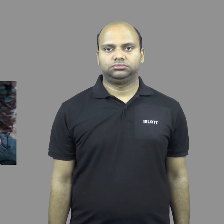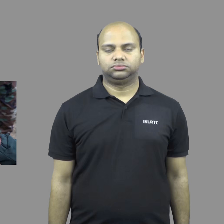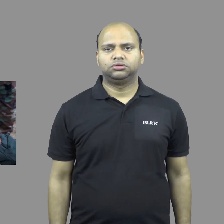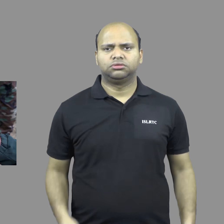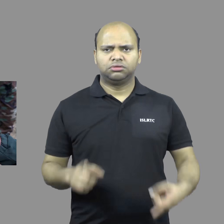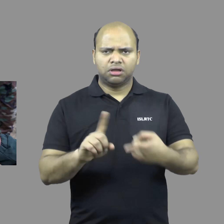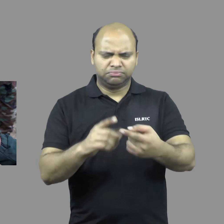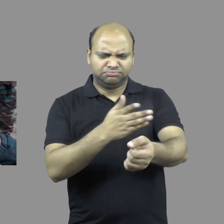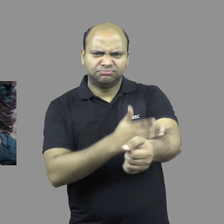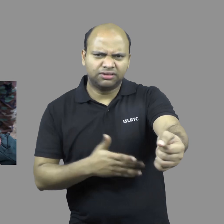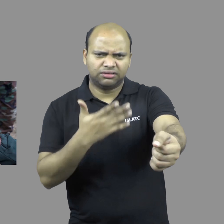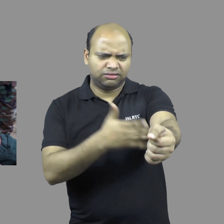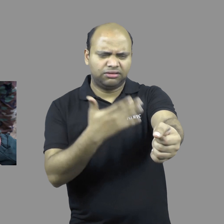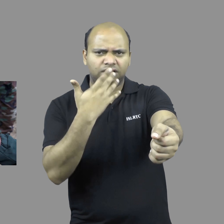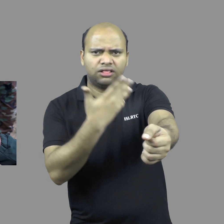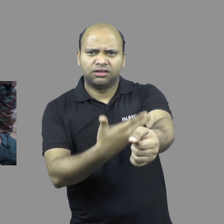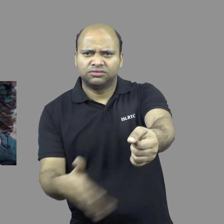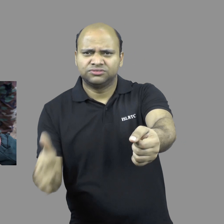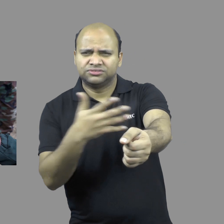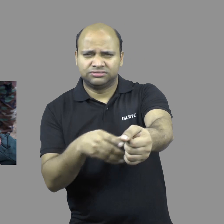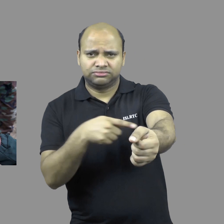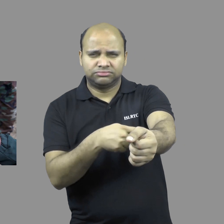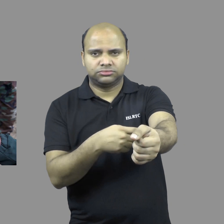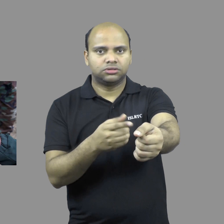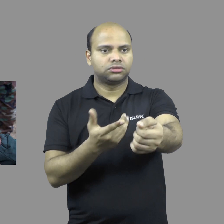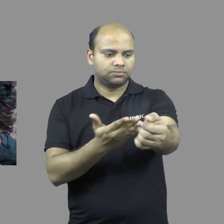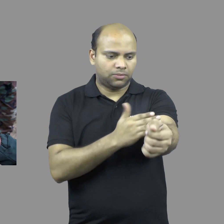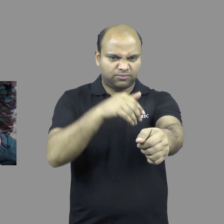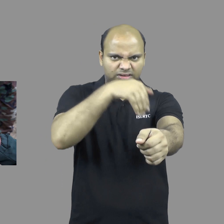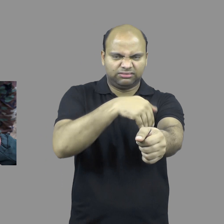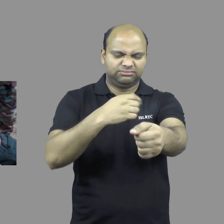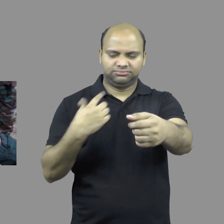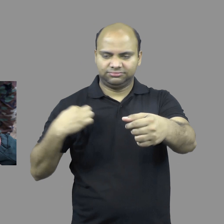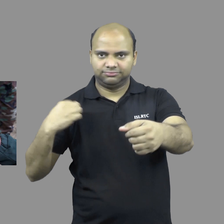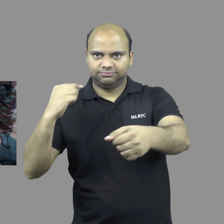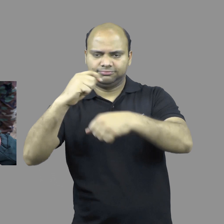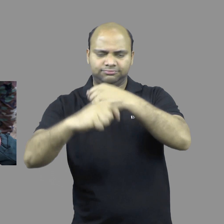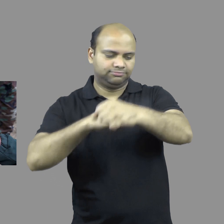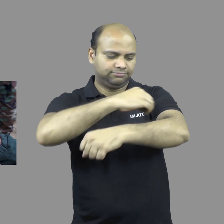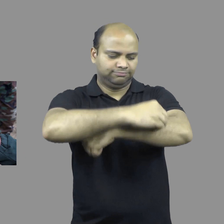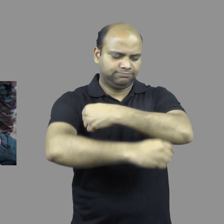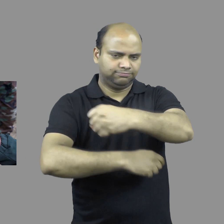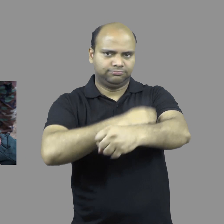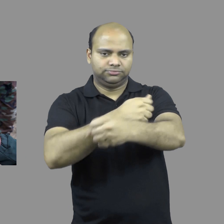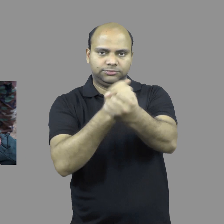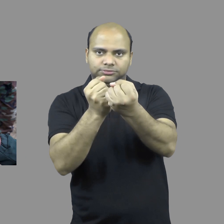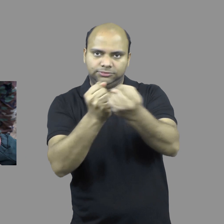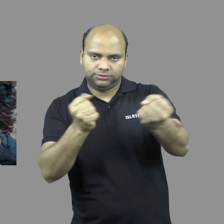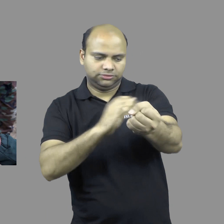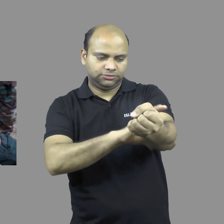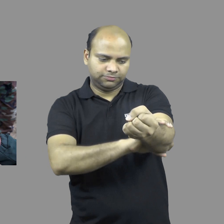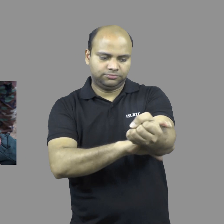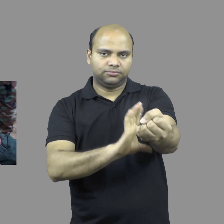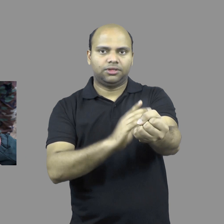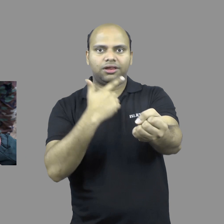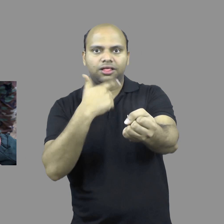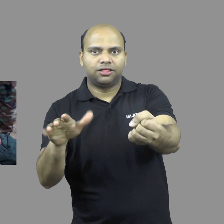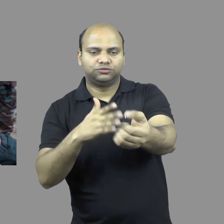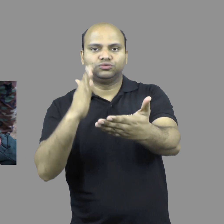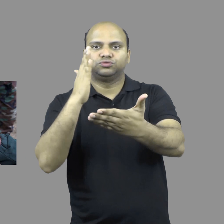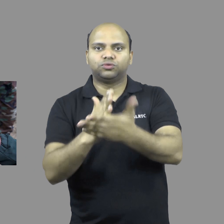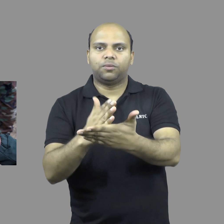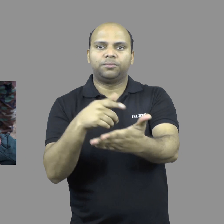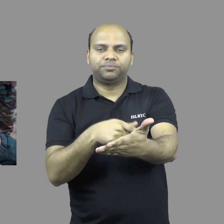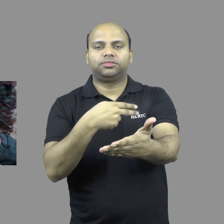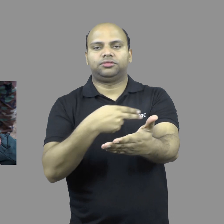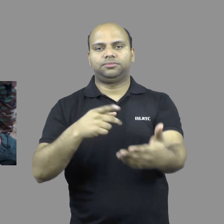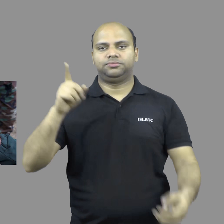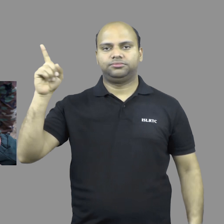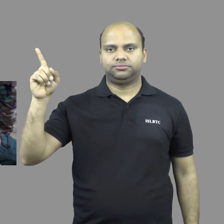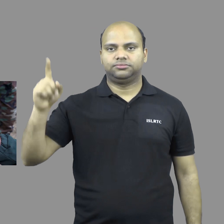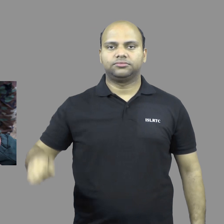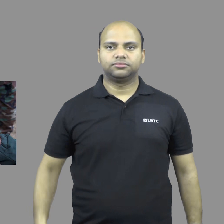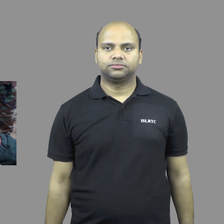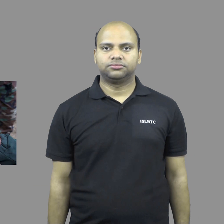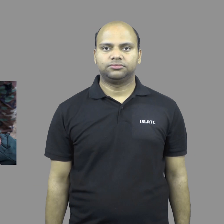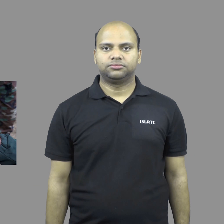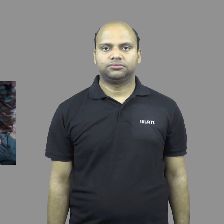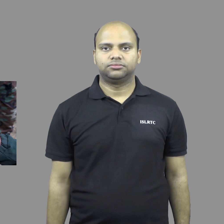Tourniquet